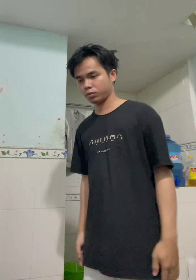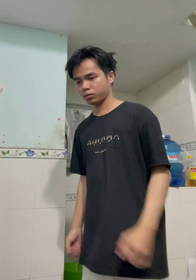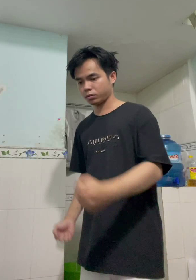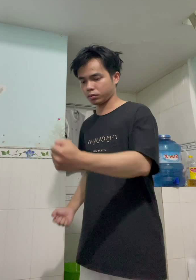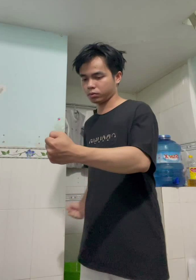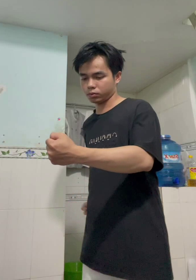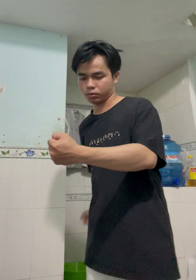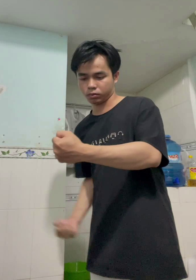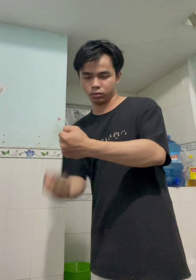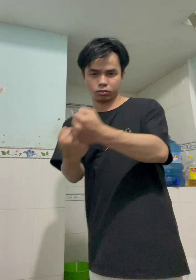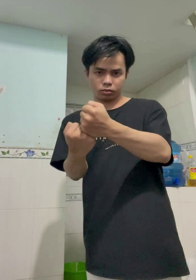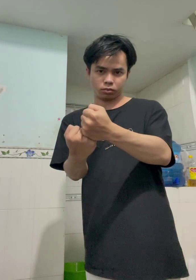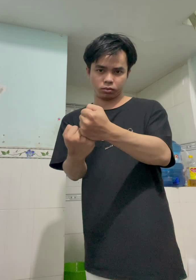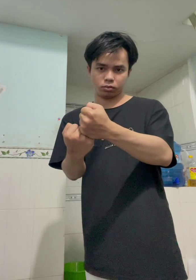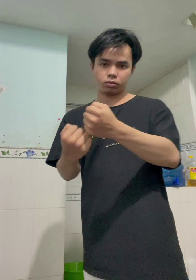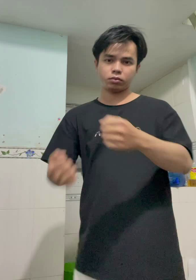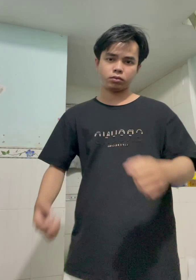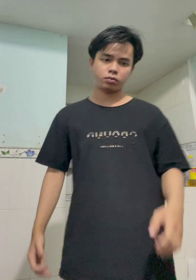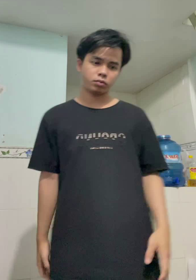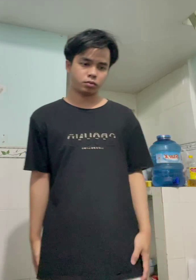ho tro